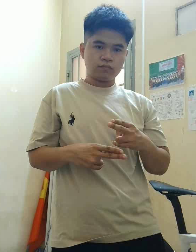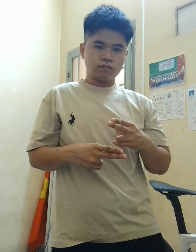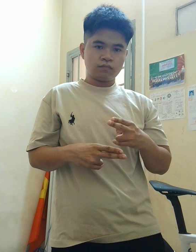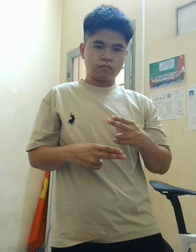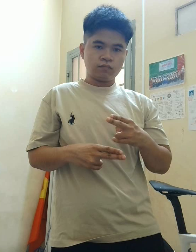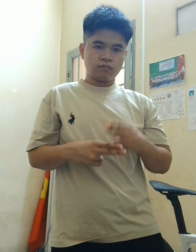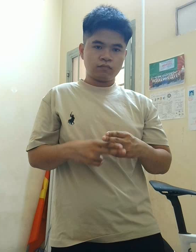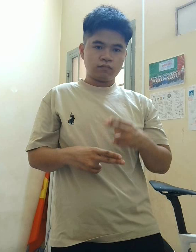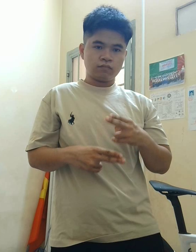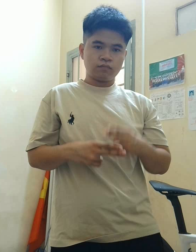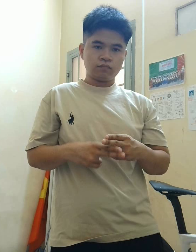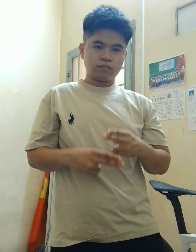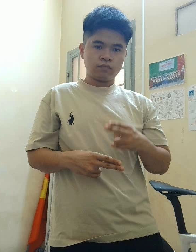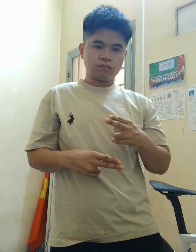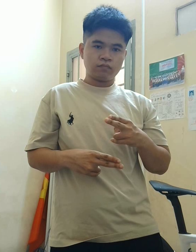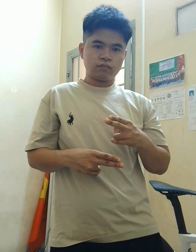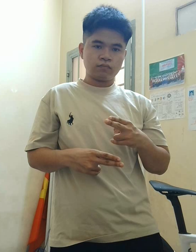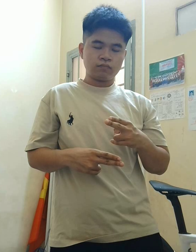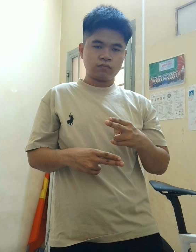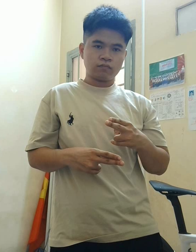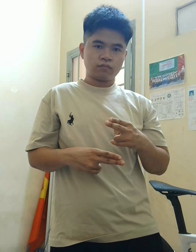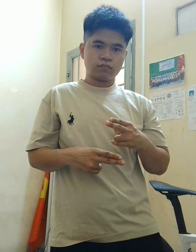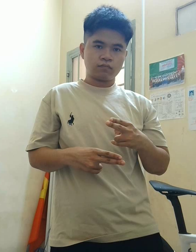ten